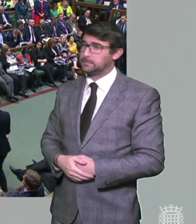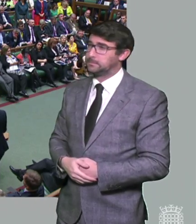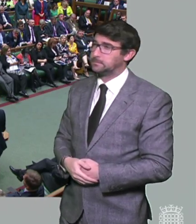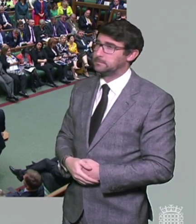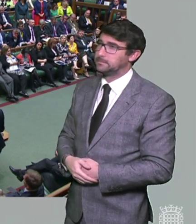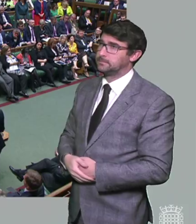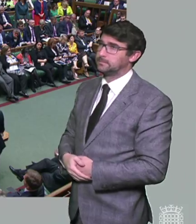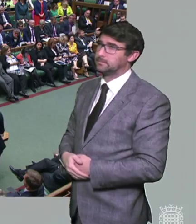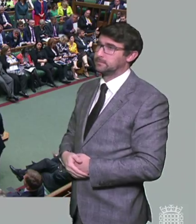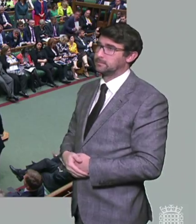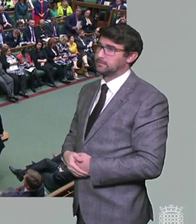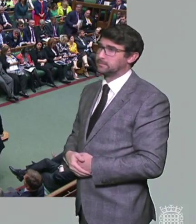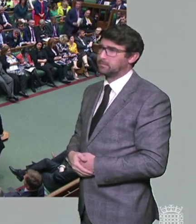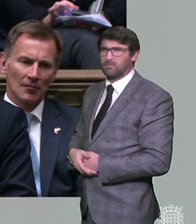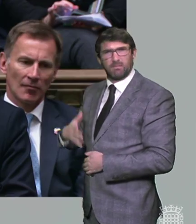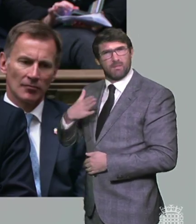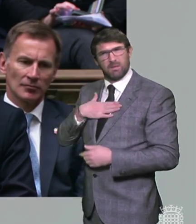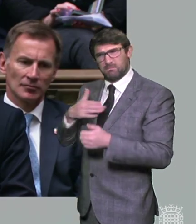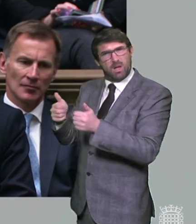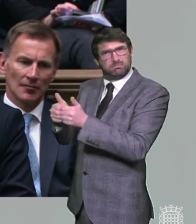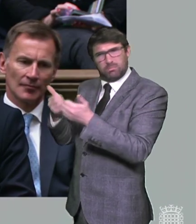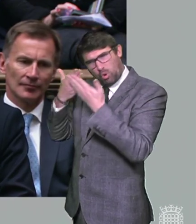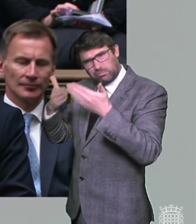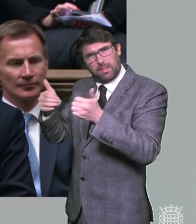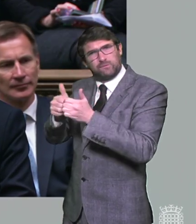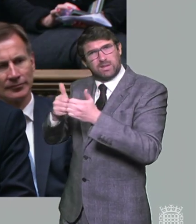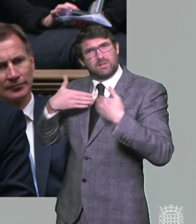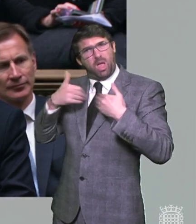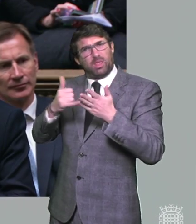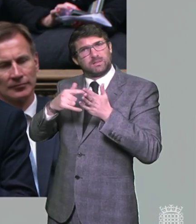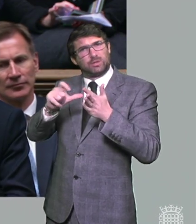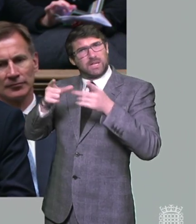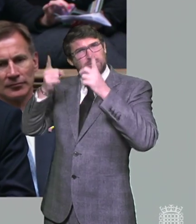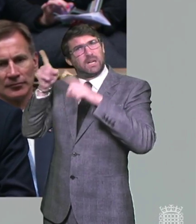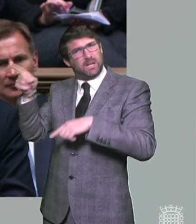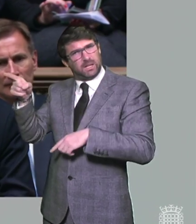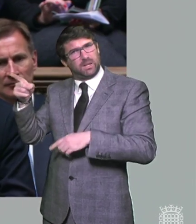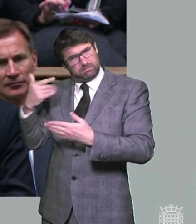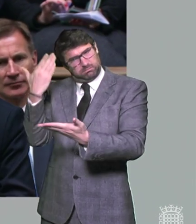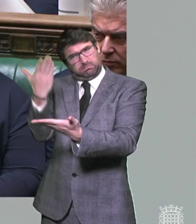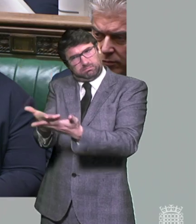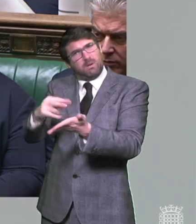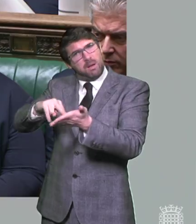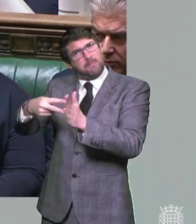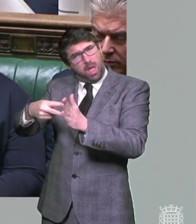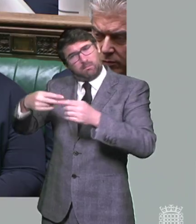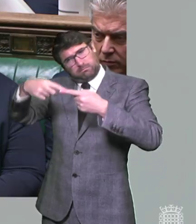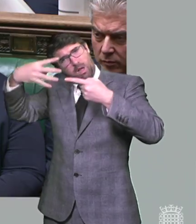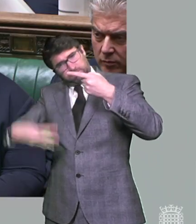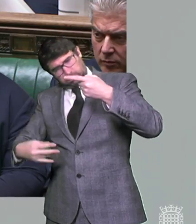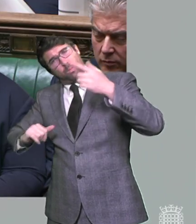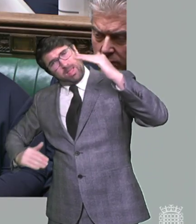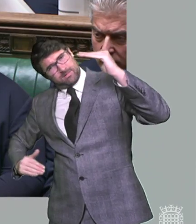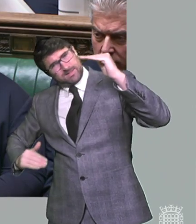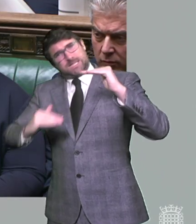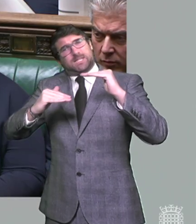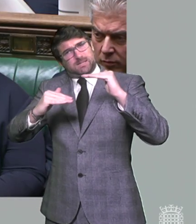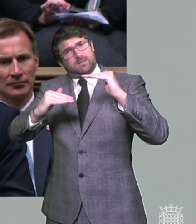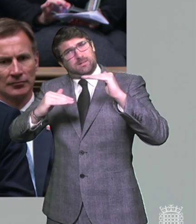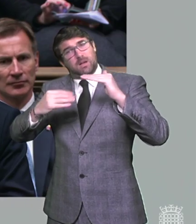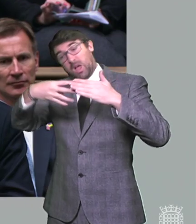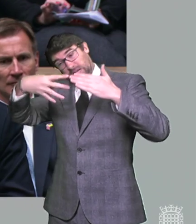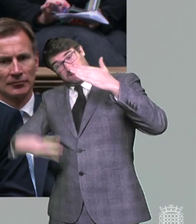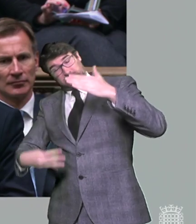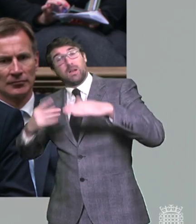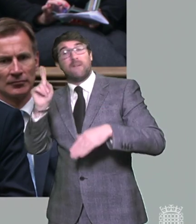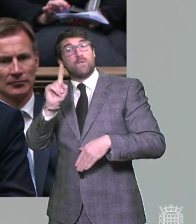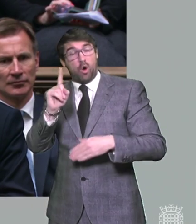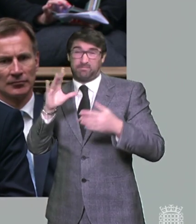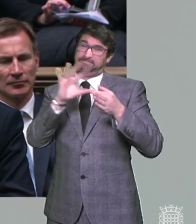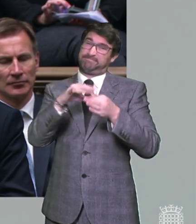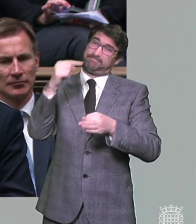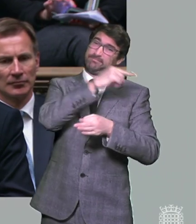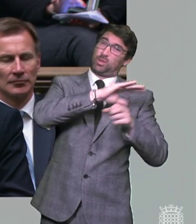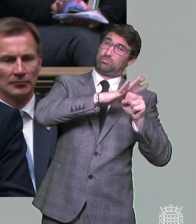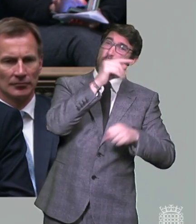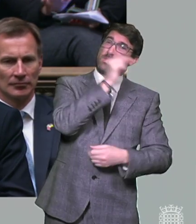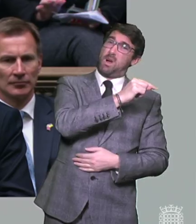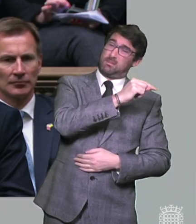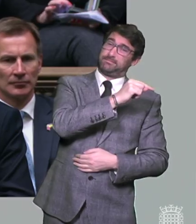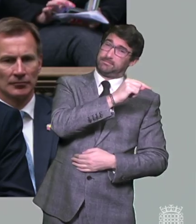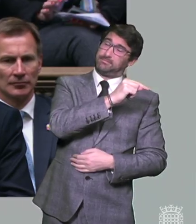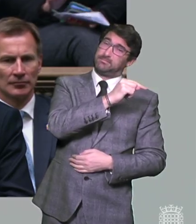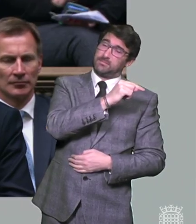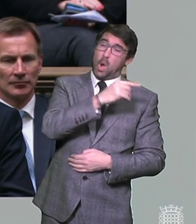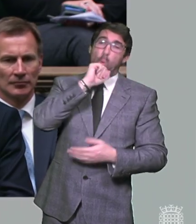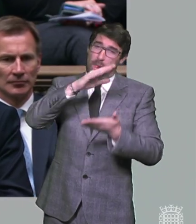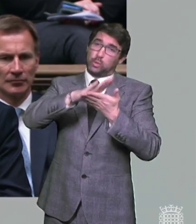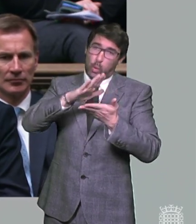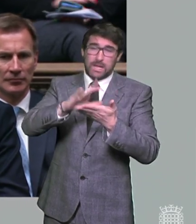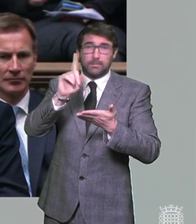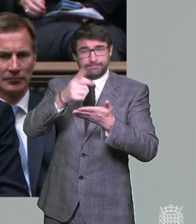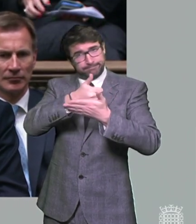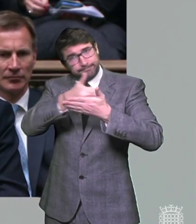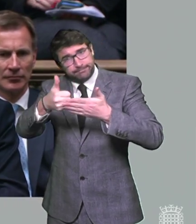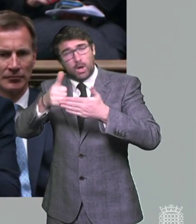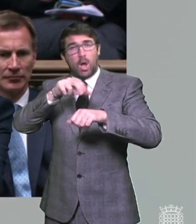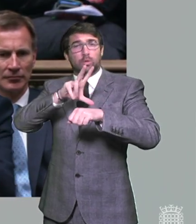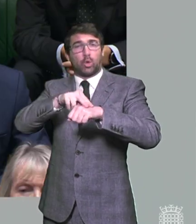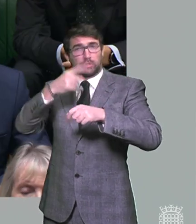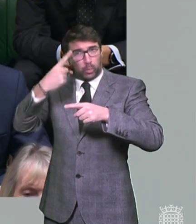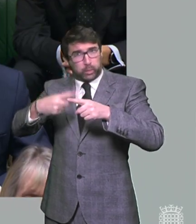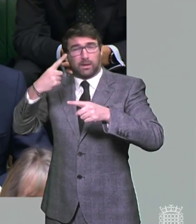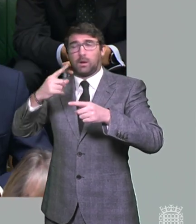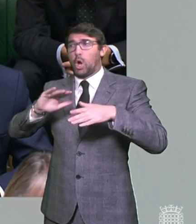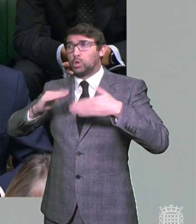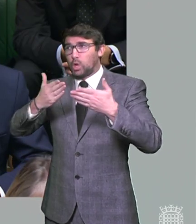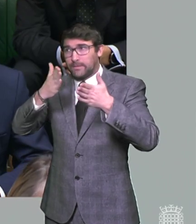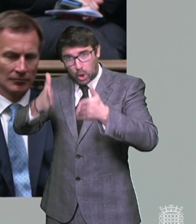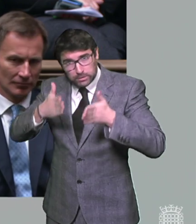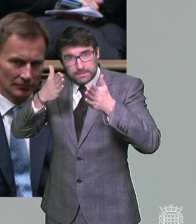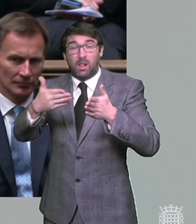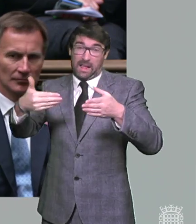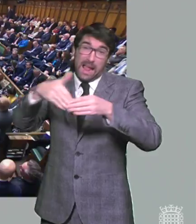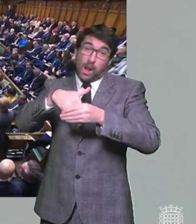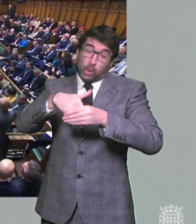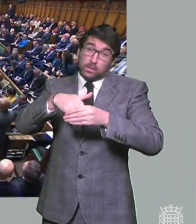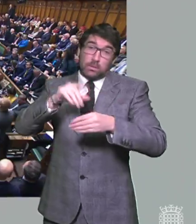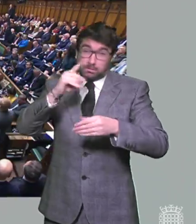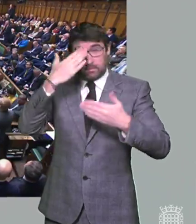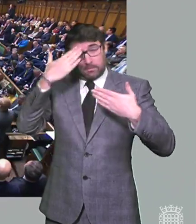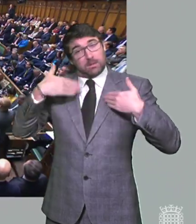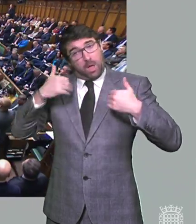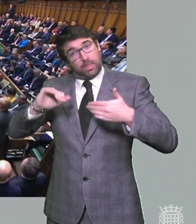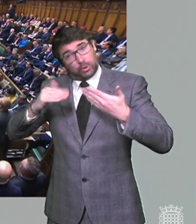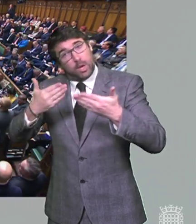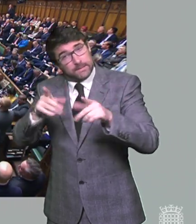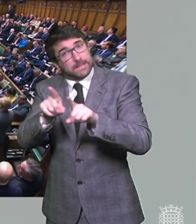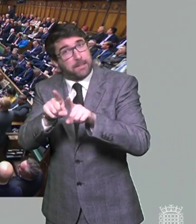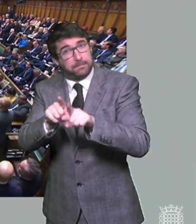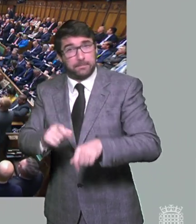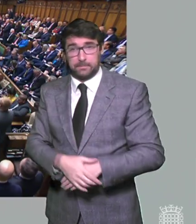My right honourable Friend the Health and Social Care Secretary has set out a clear plan of how we are going to deal with the backlog created by covid, how we are going to make sure that people get timely GP appointments, and how we are going to improve the services in our hospitals, including mental health services.